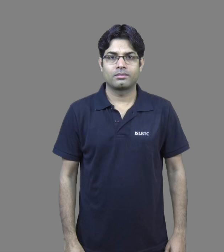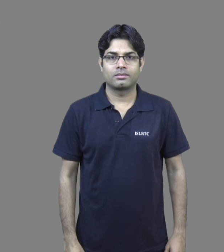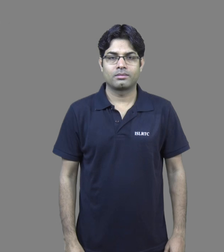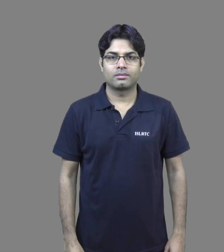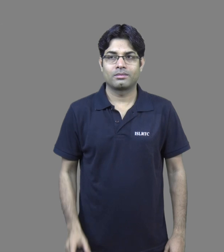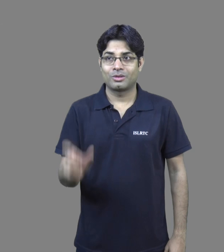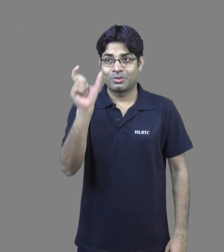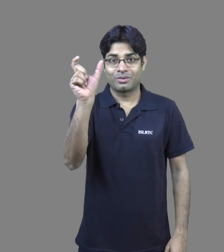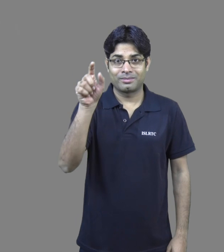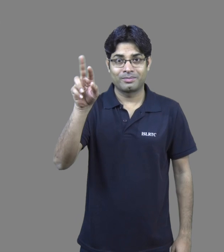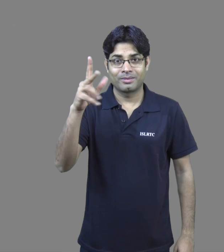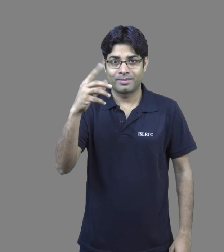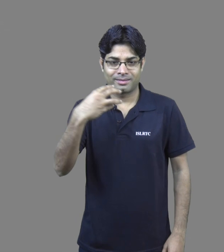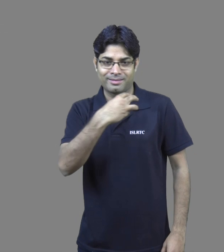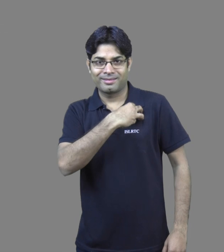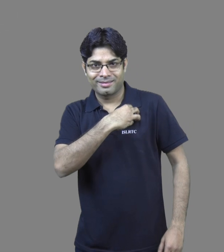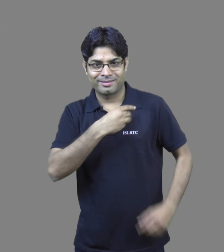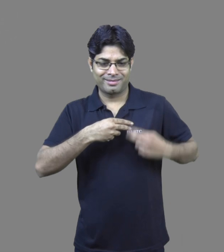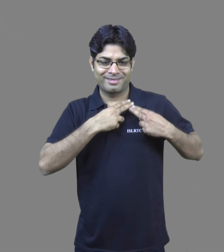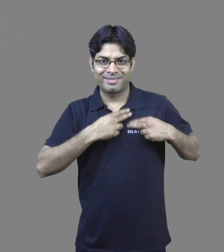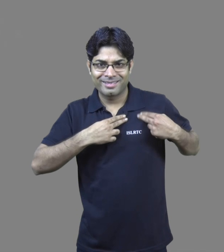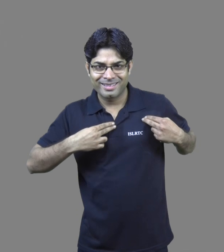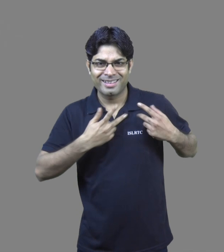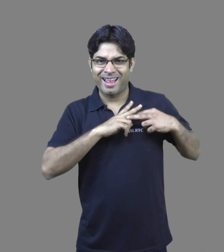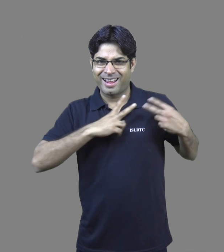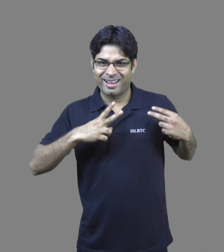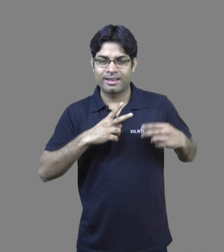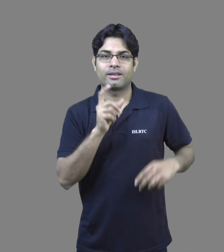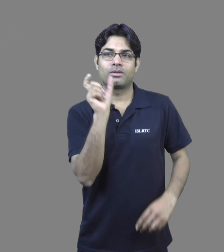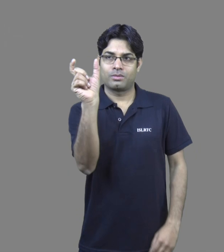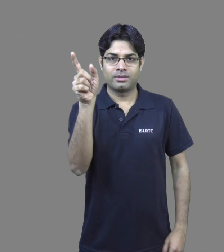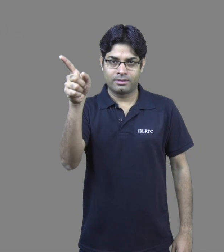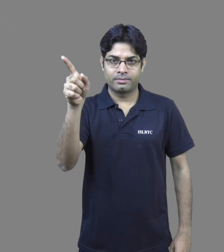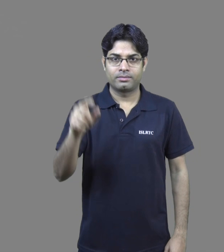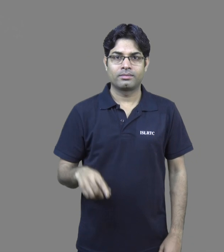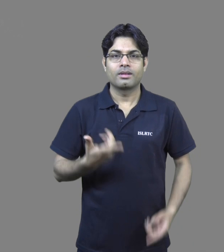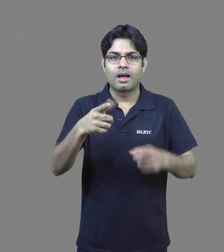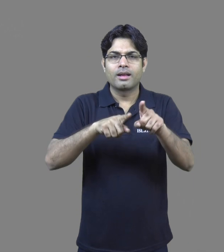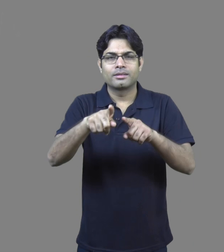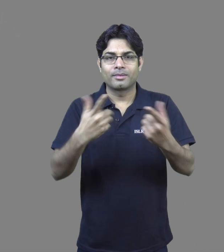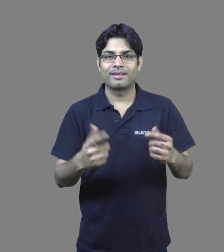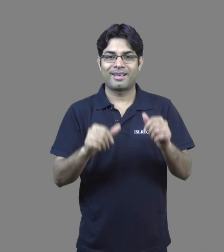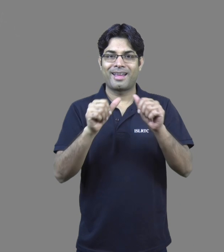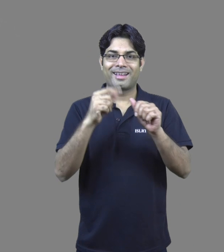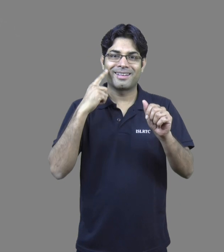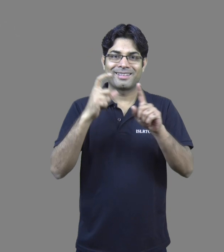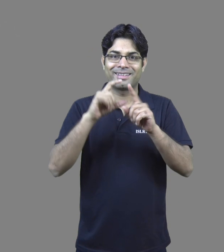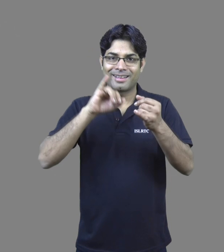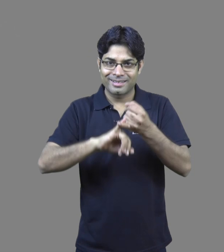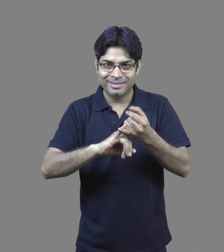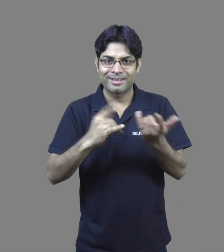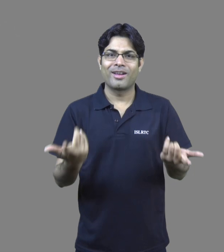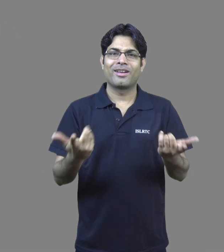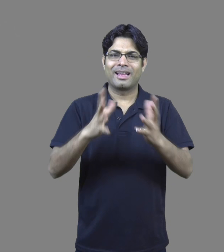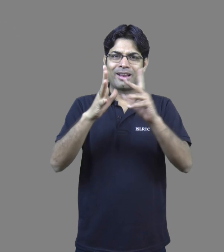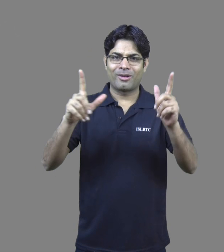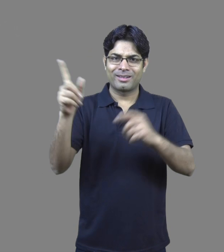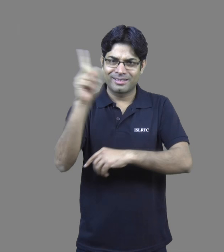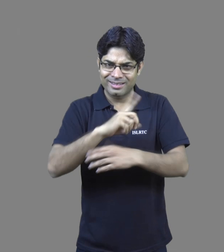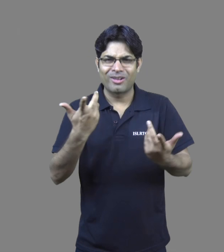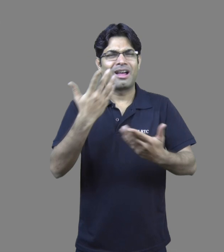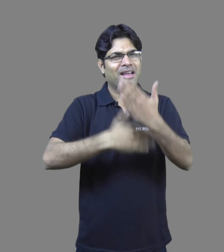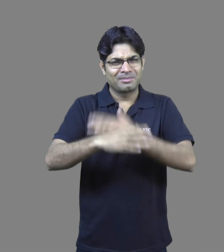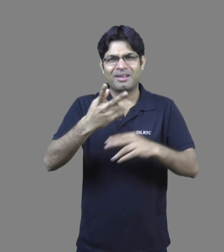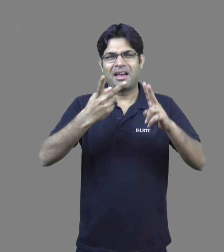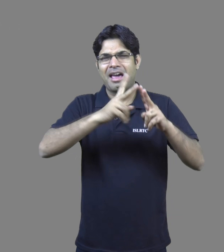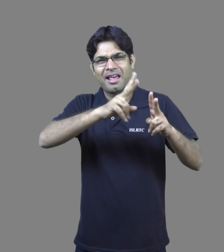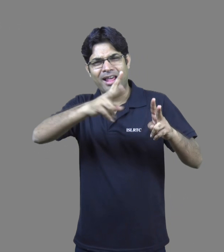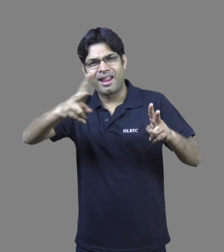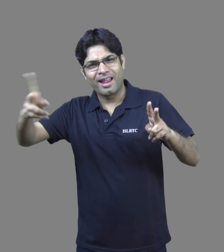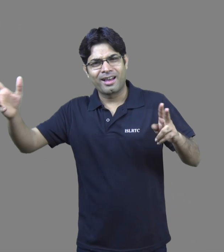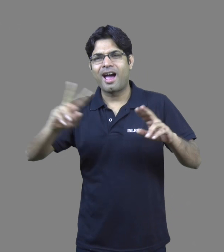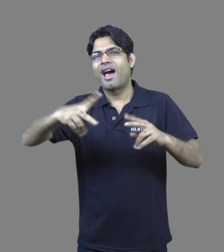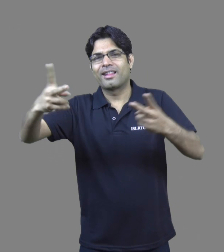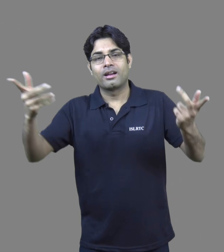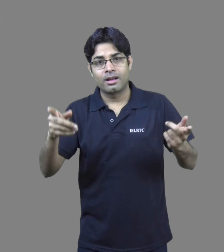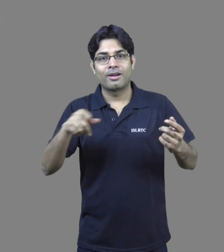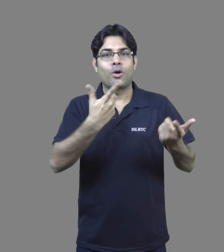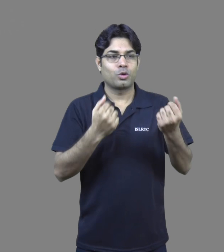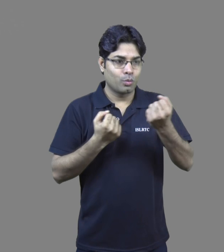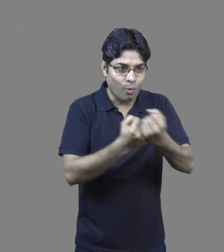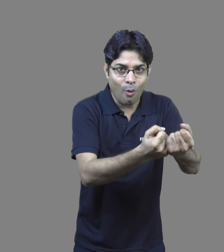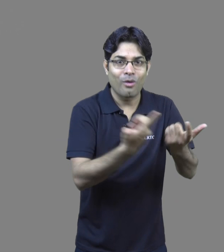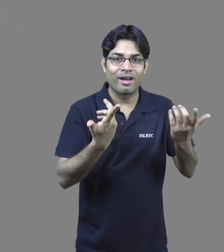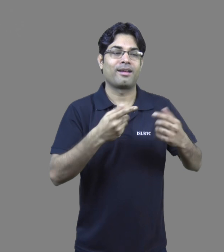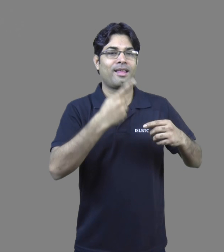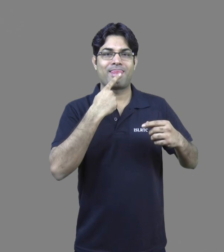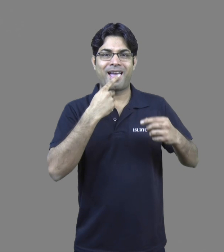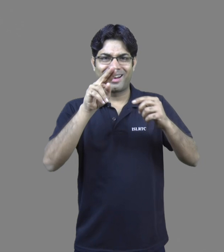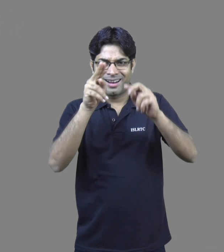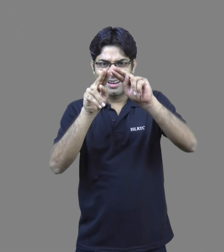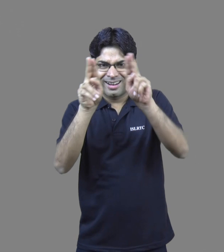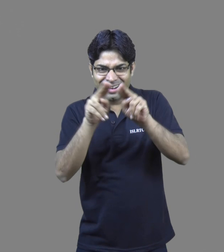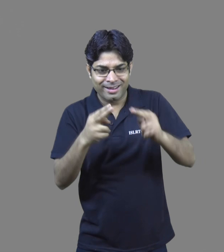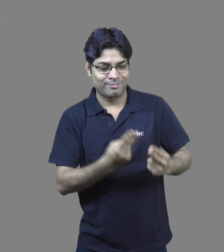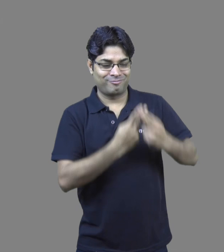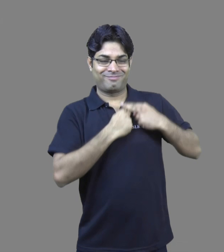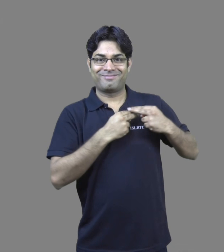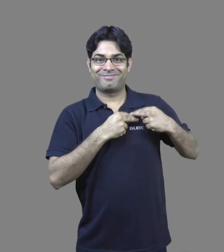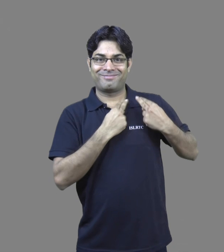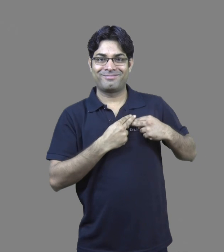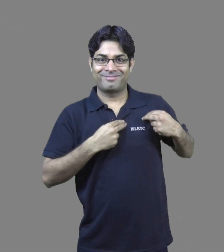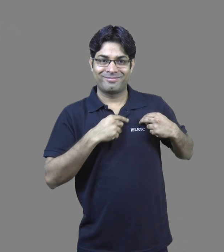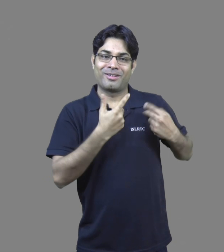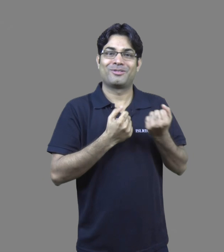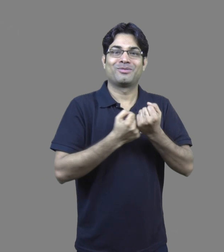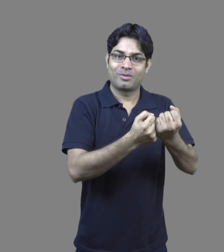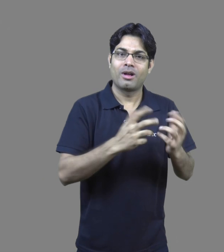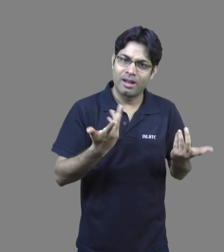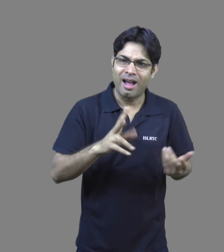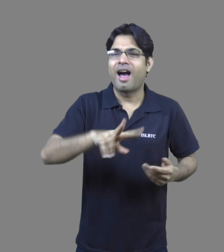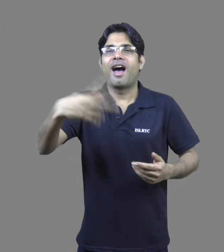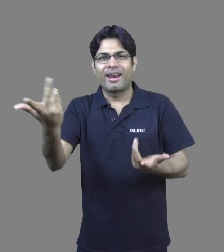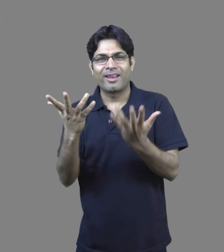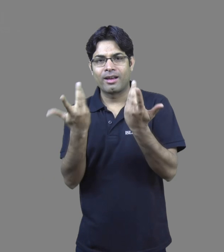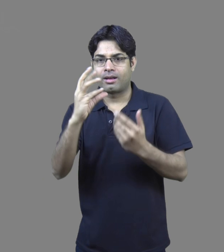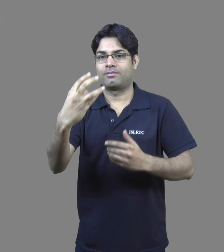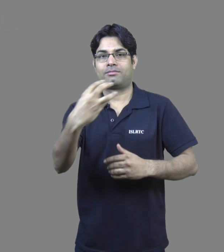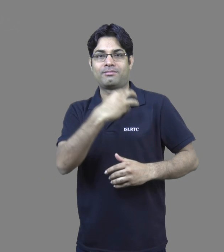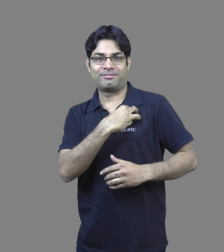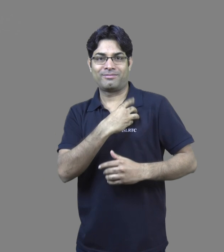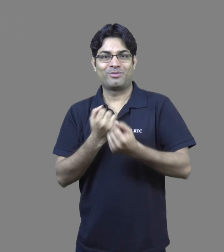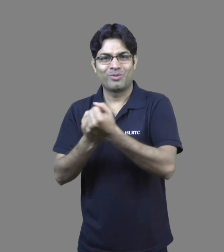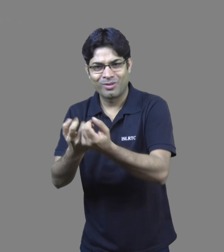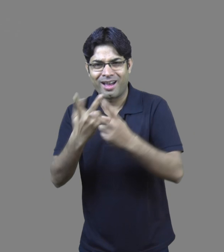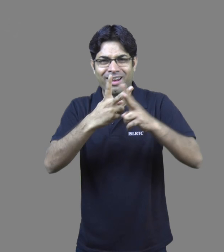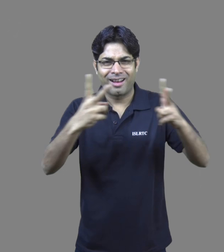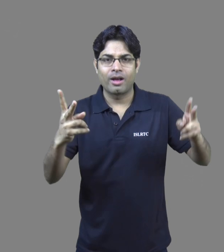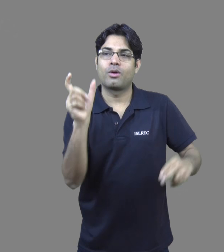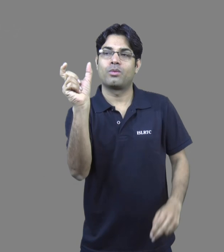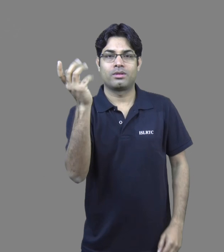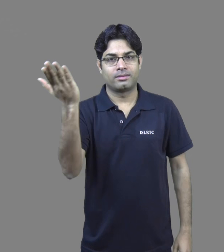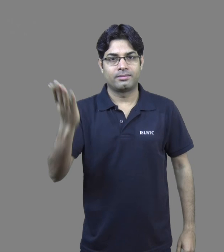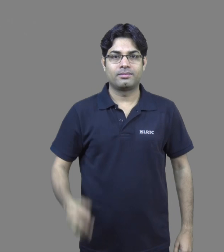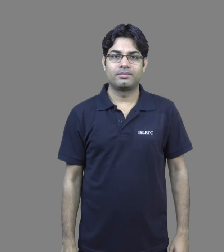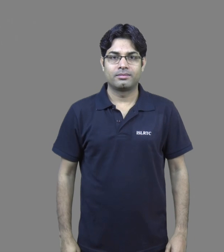Badge Pin